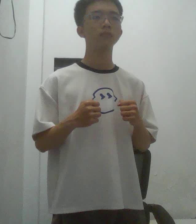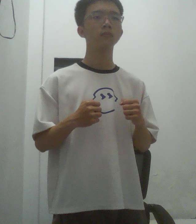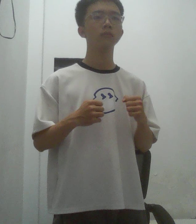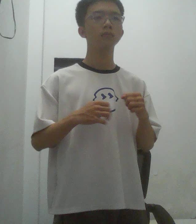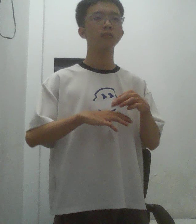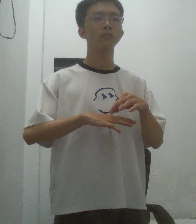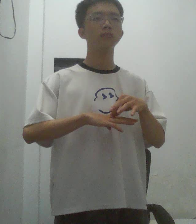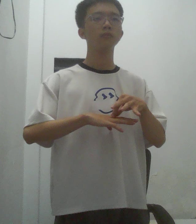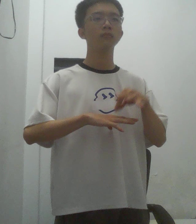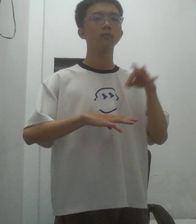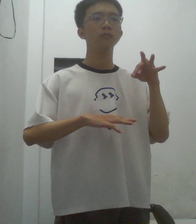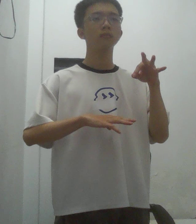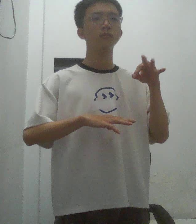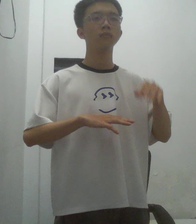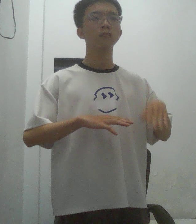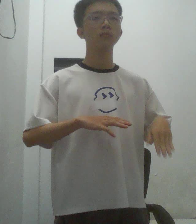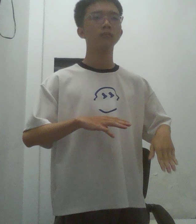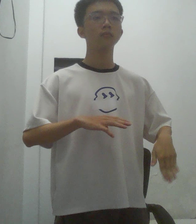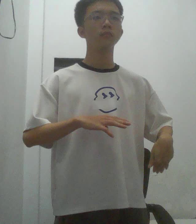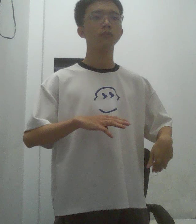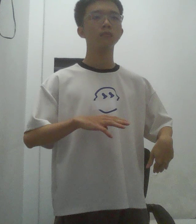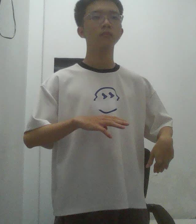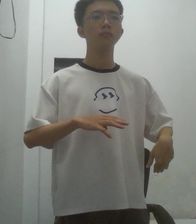tuan sau